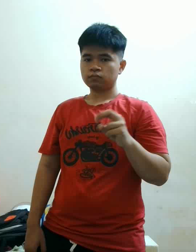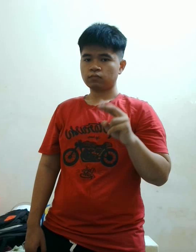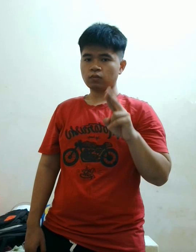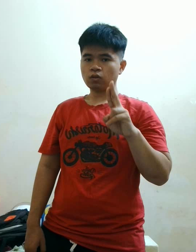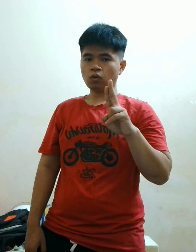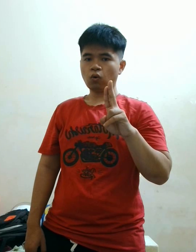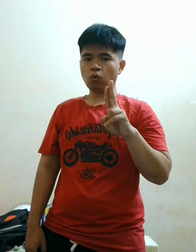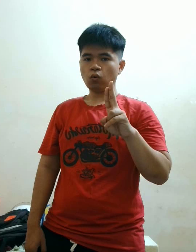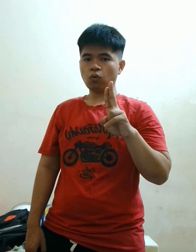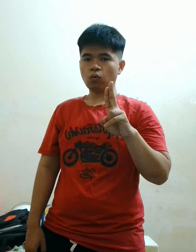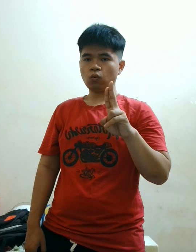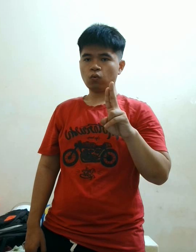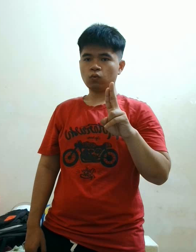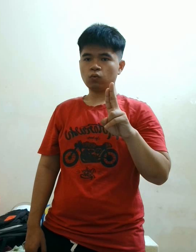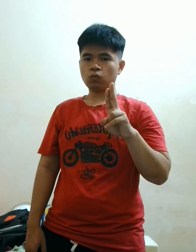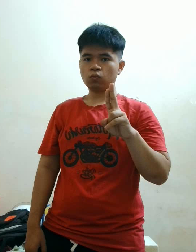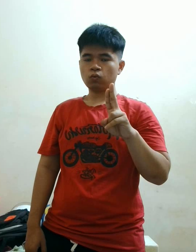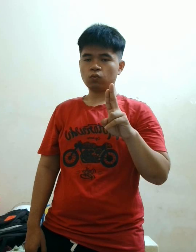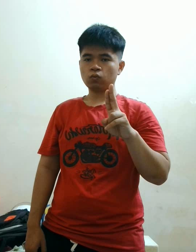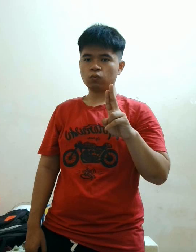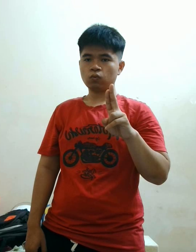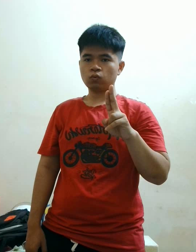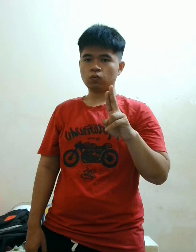u